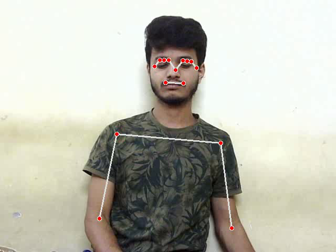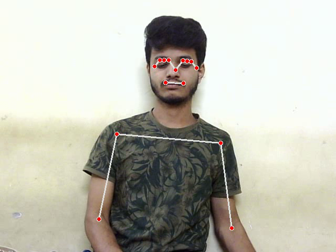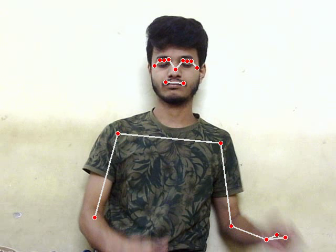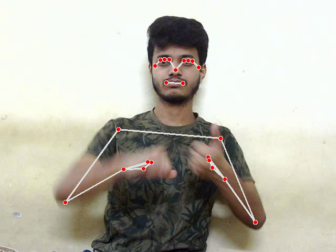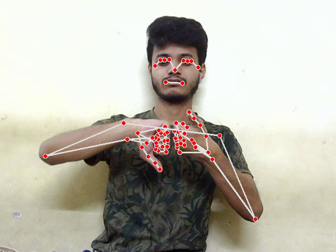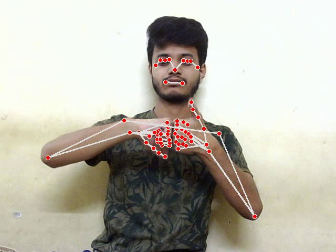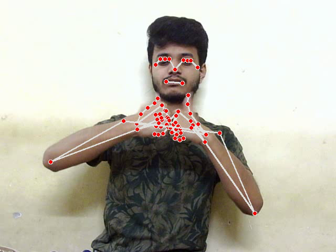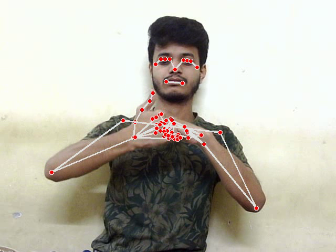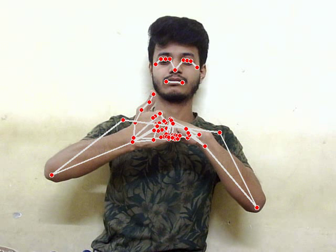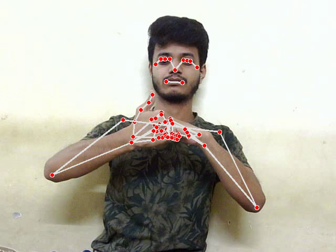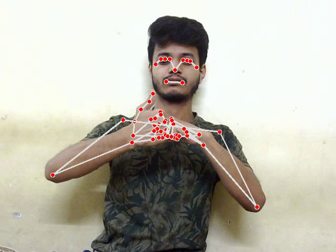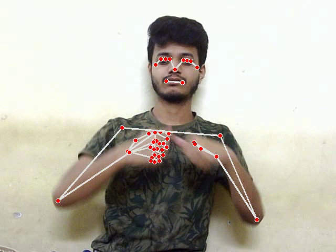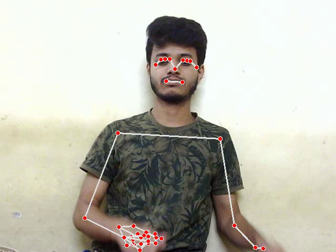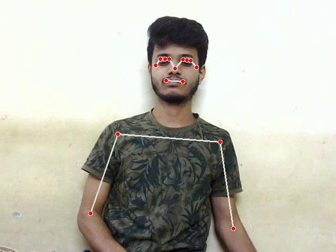how